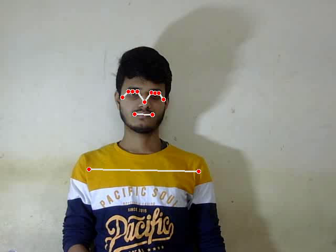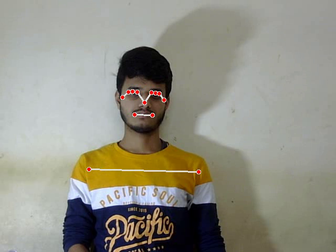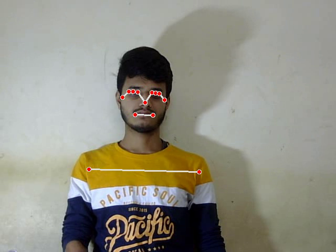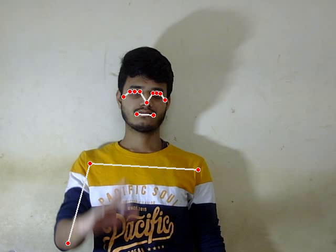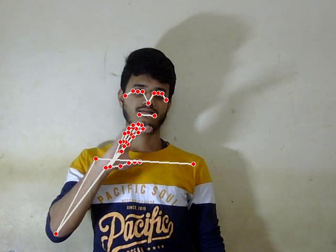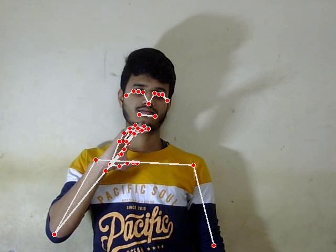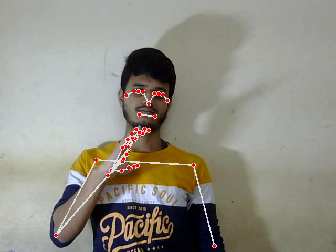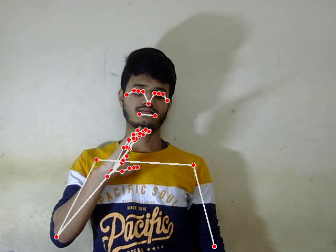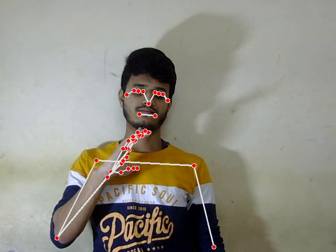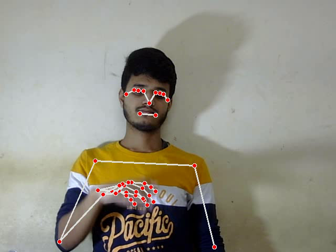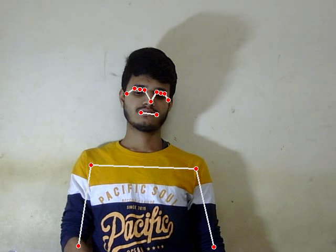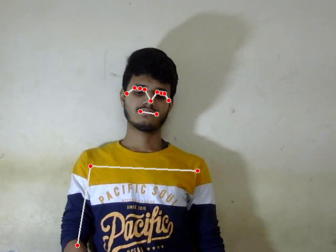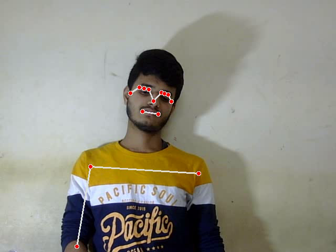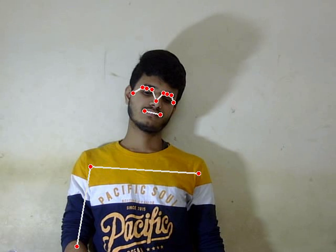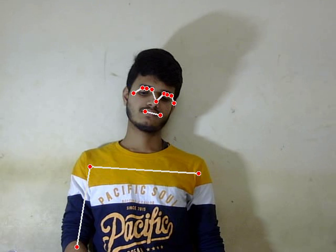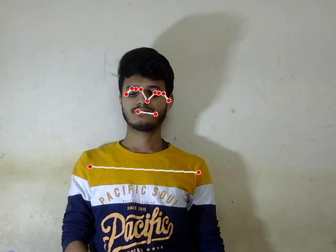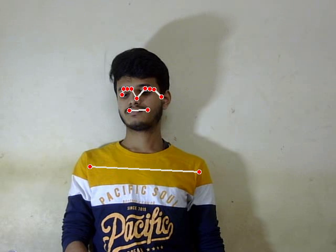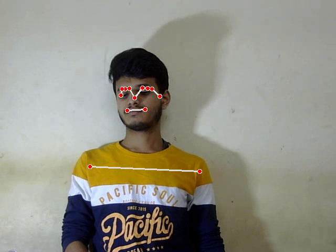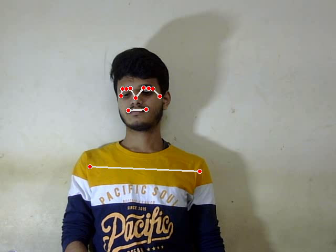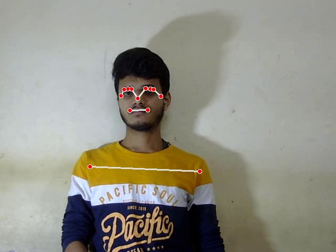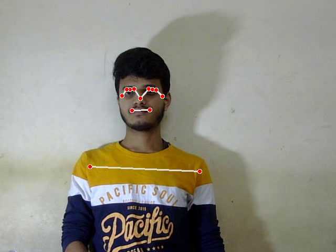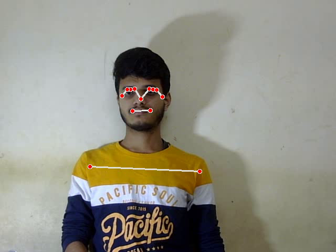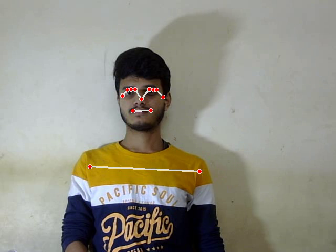fine